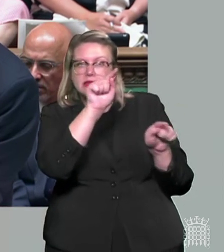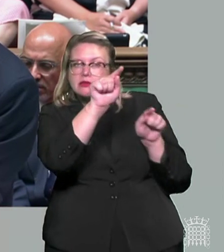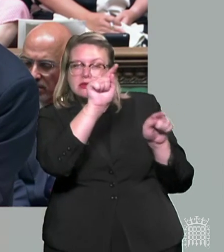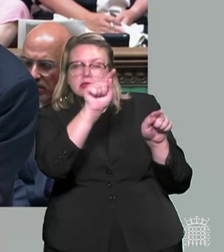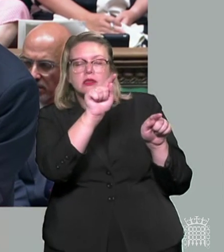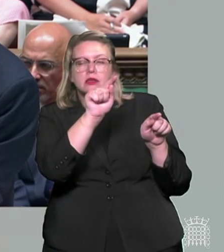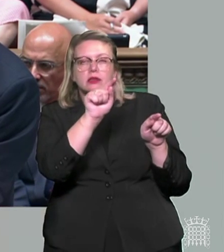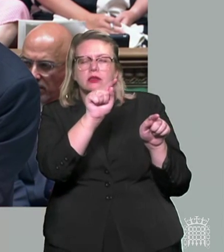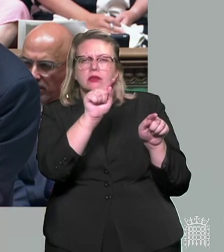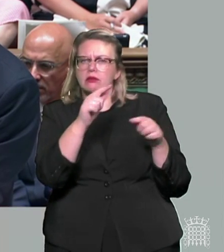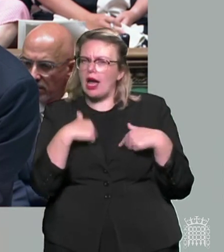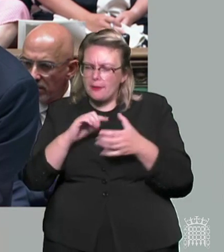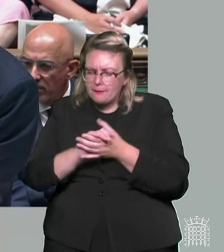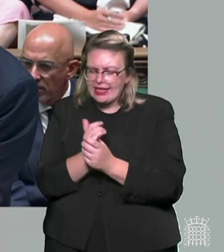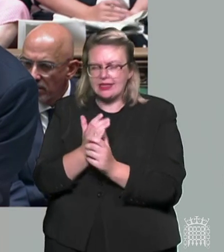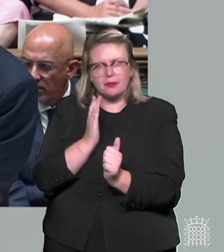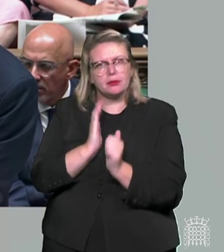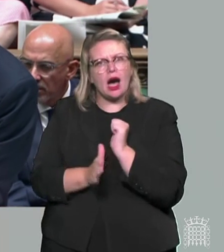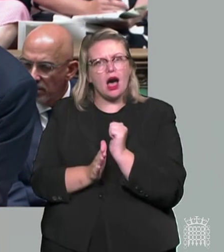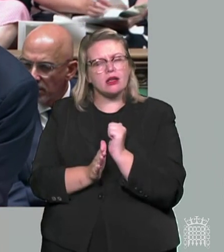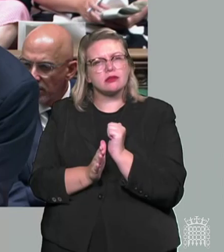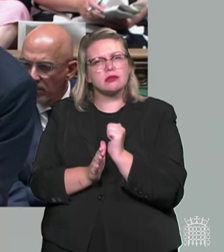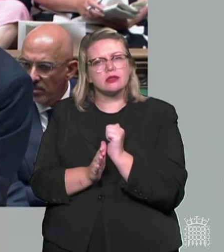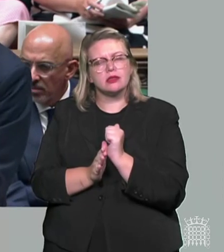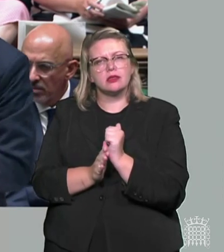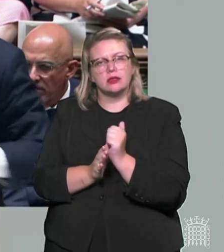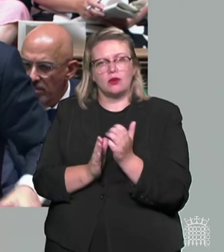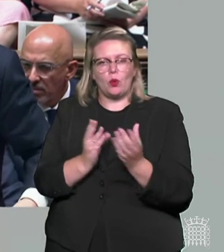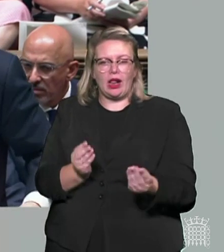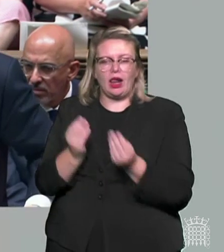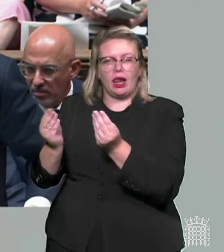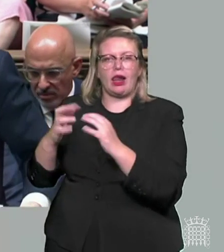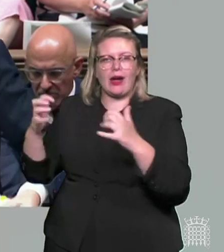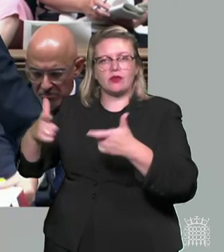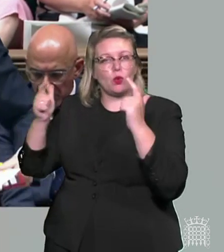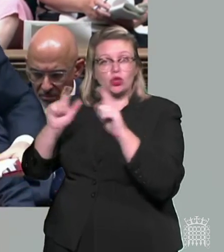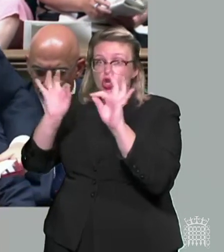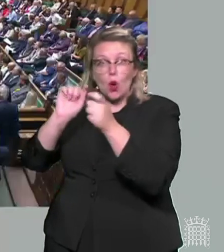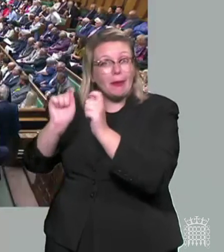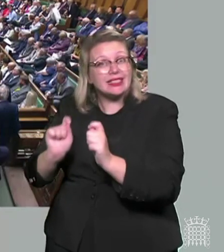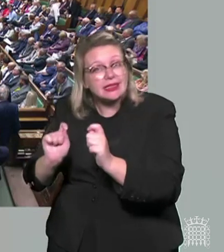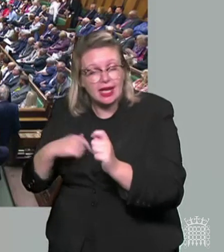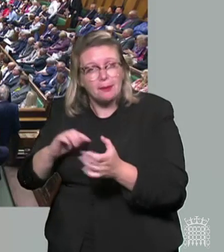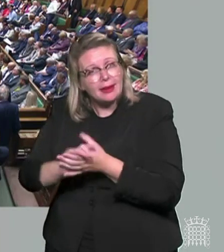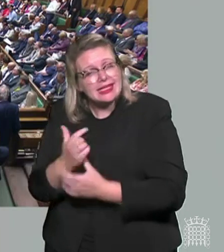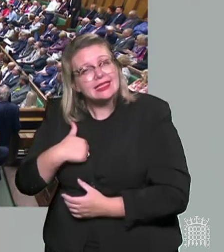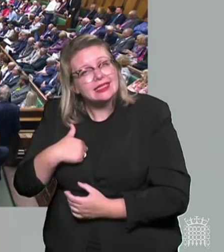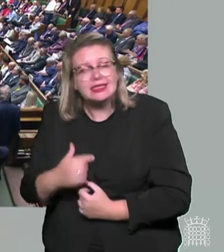I was very pleased that the Bill advanced to the House of Lords with no amendments.